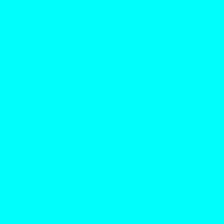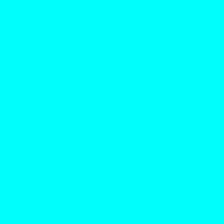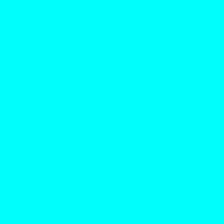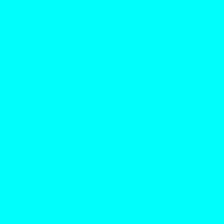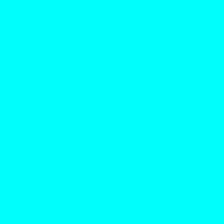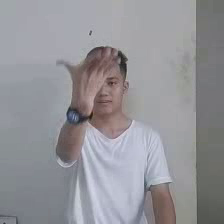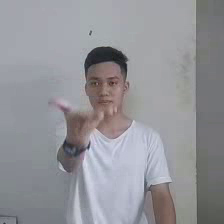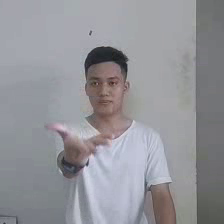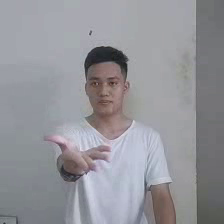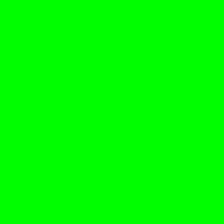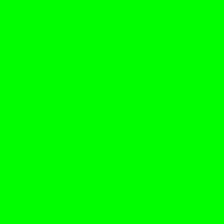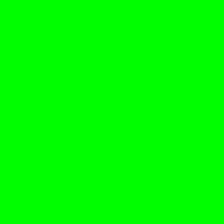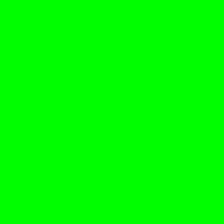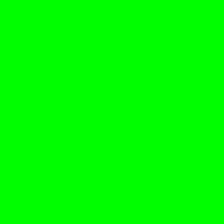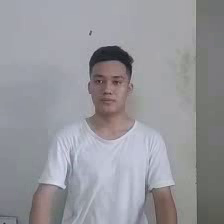Cảm ơn